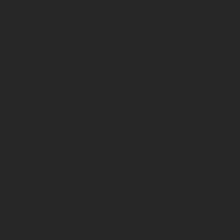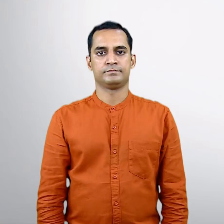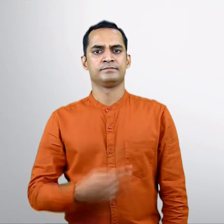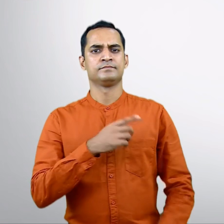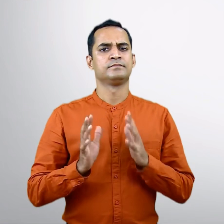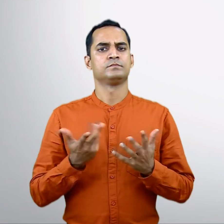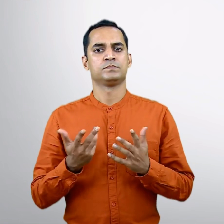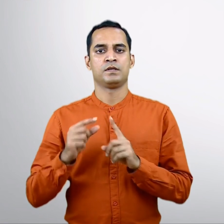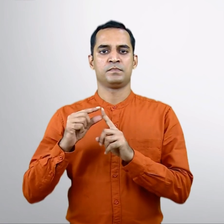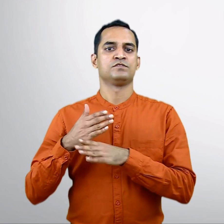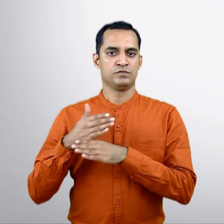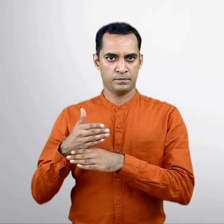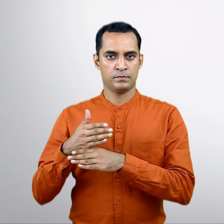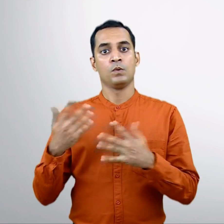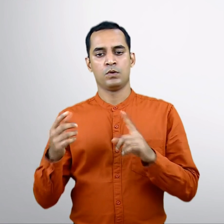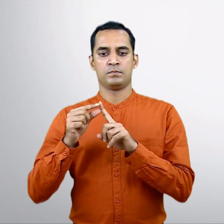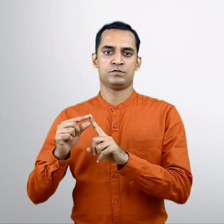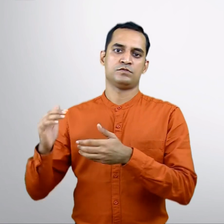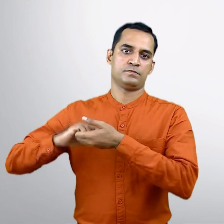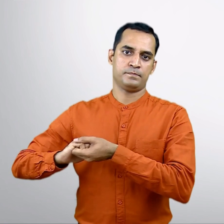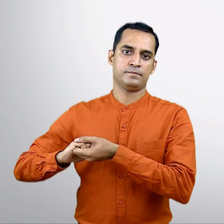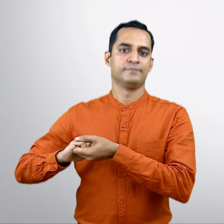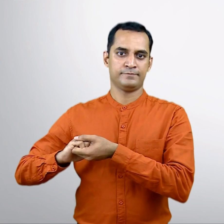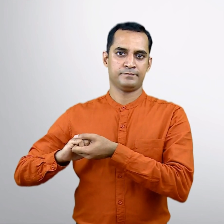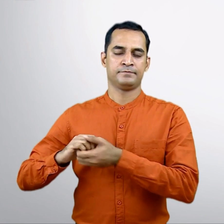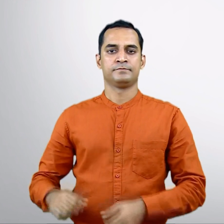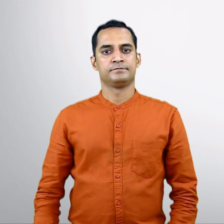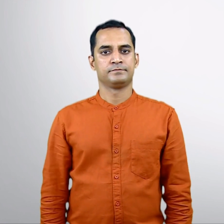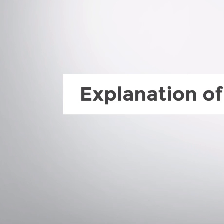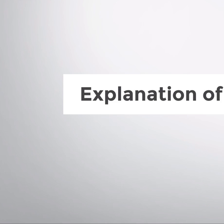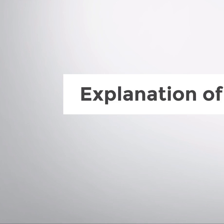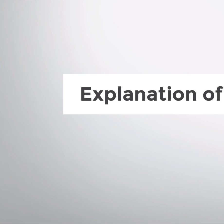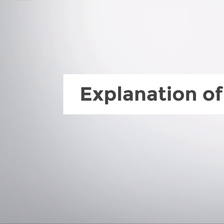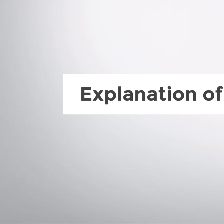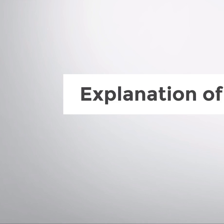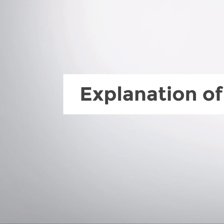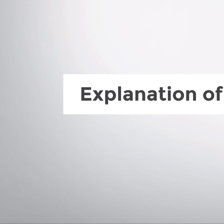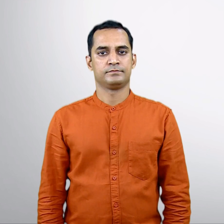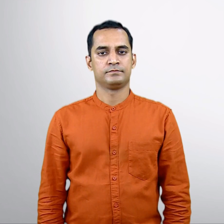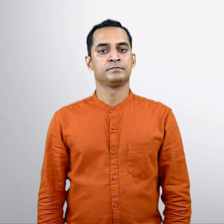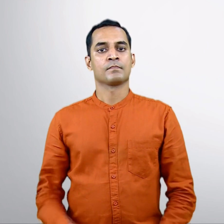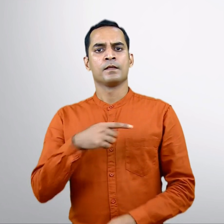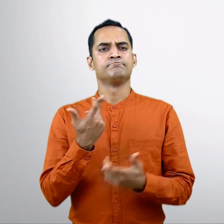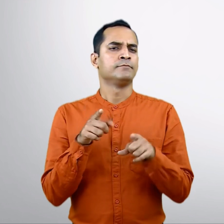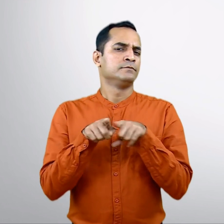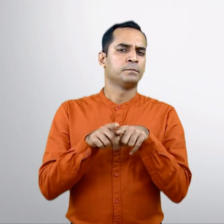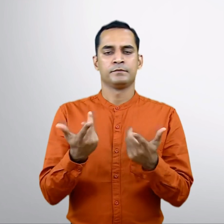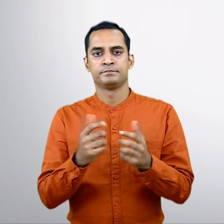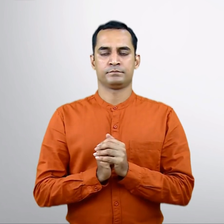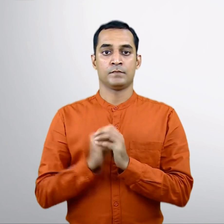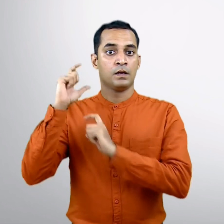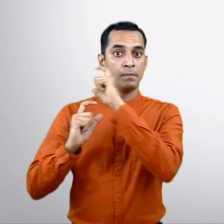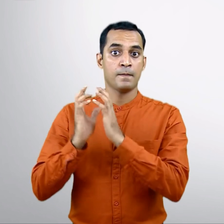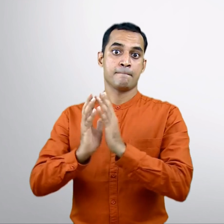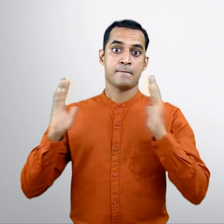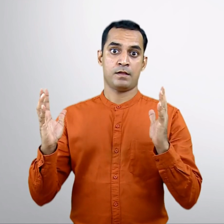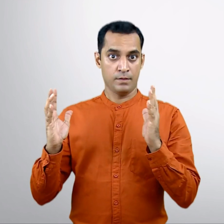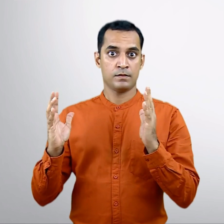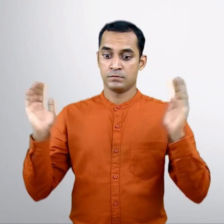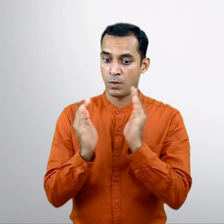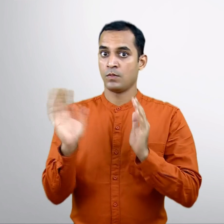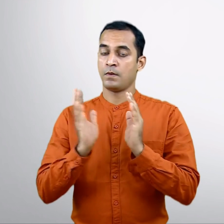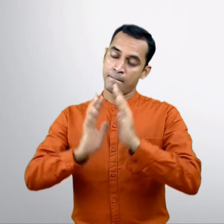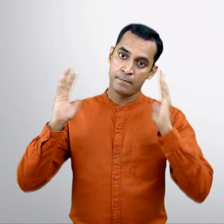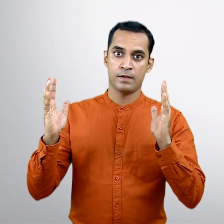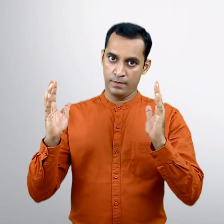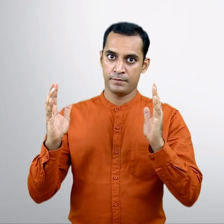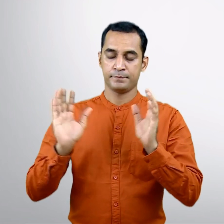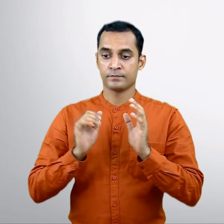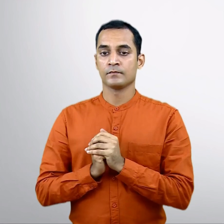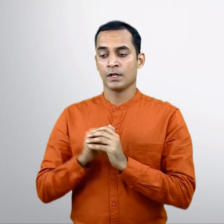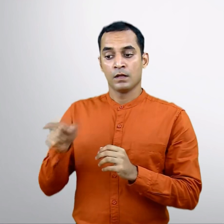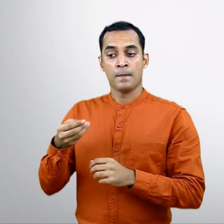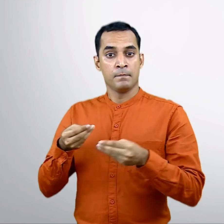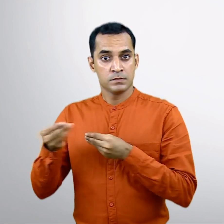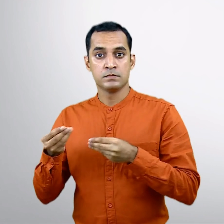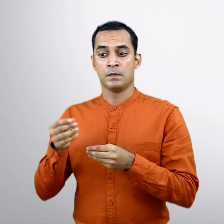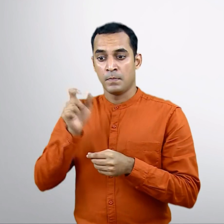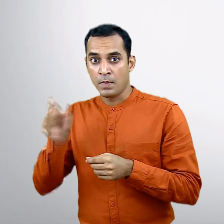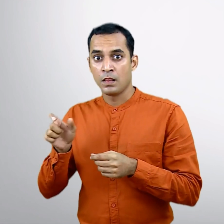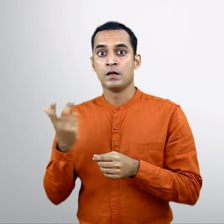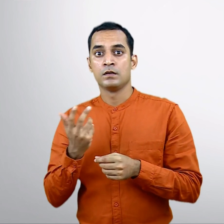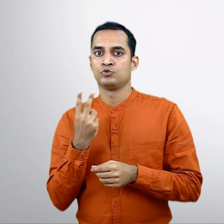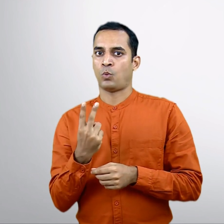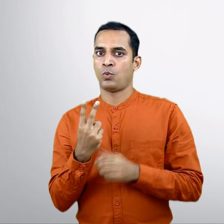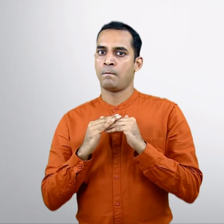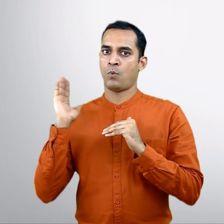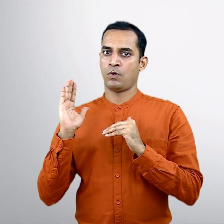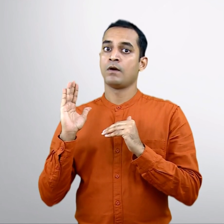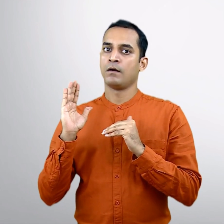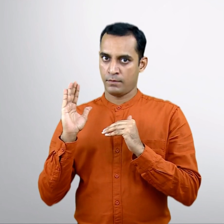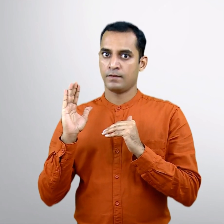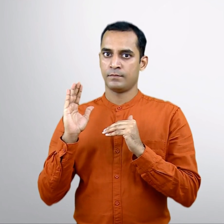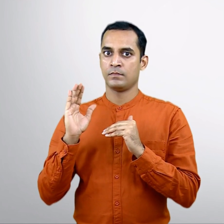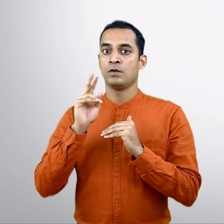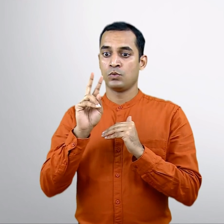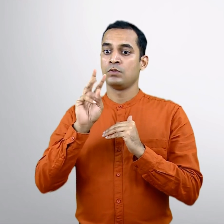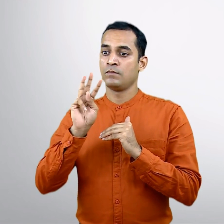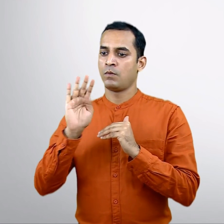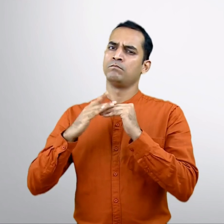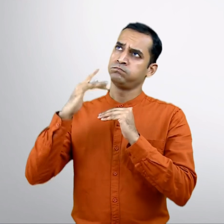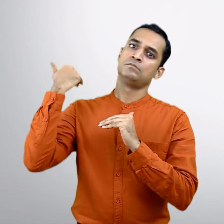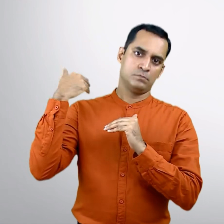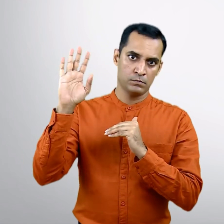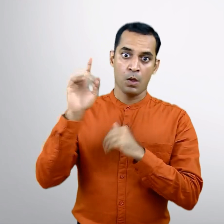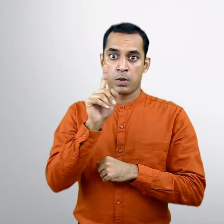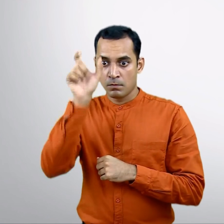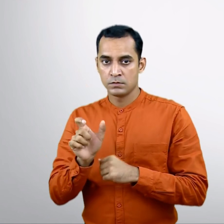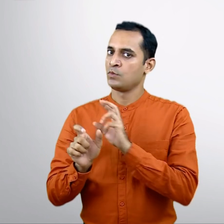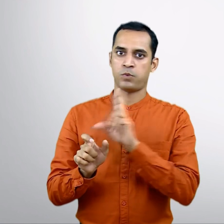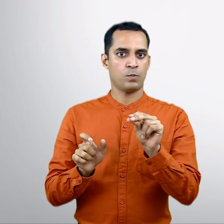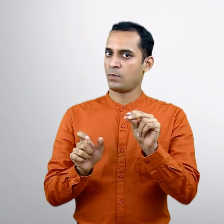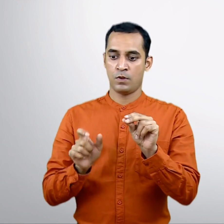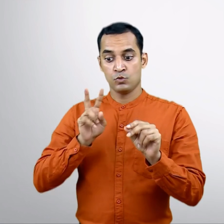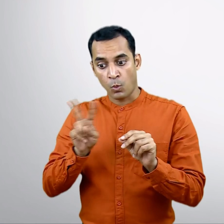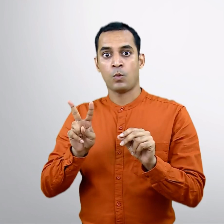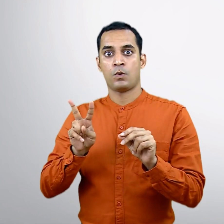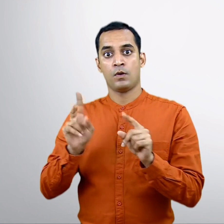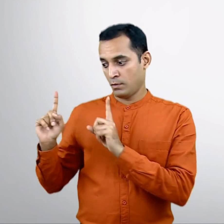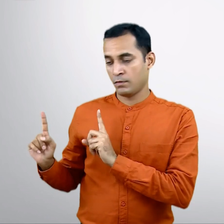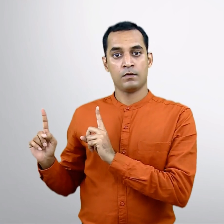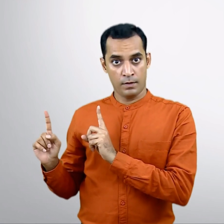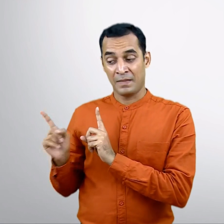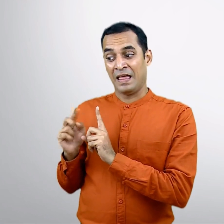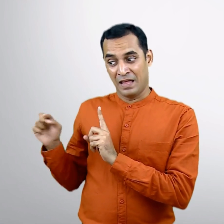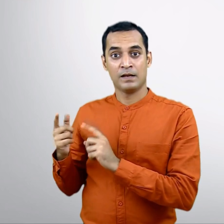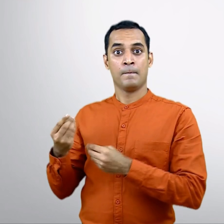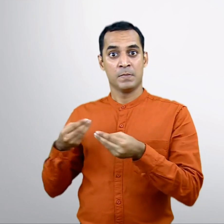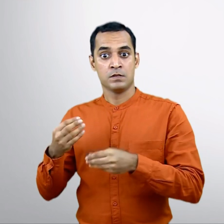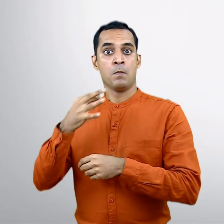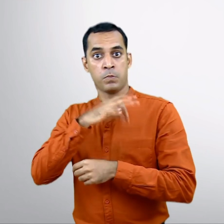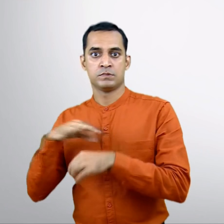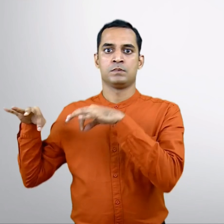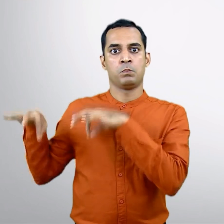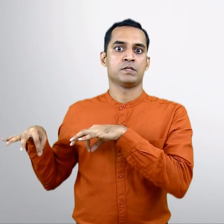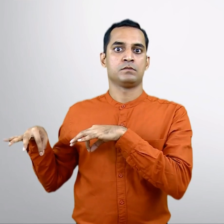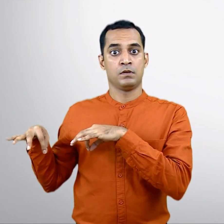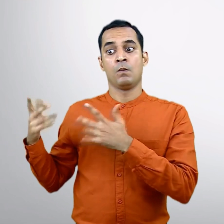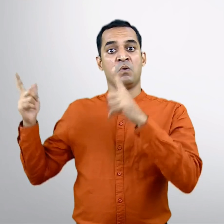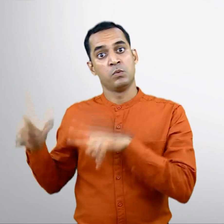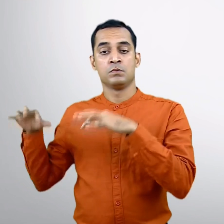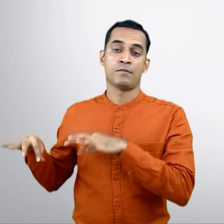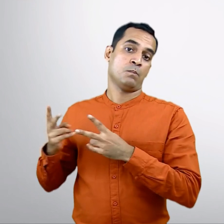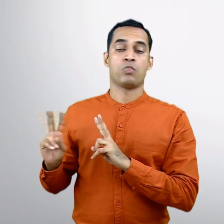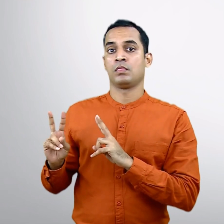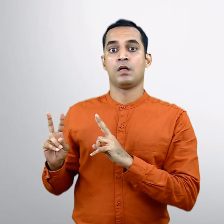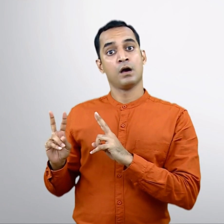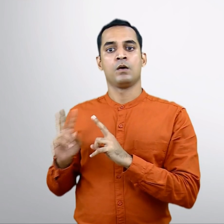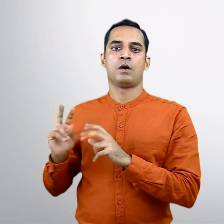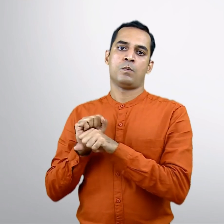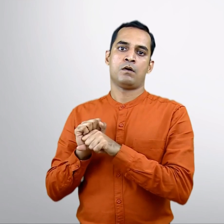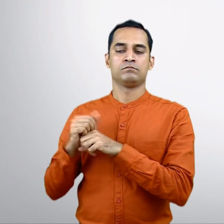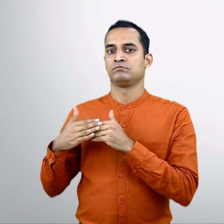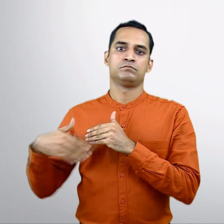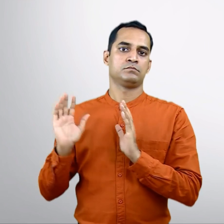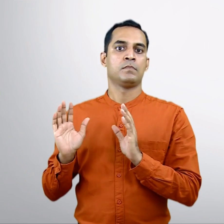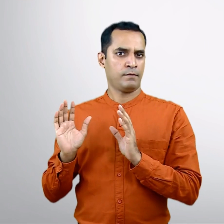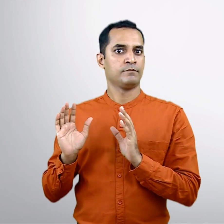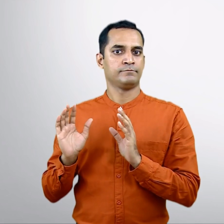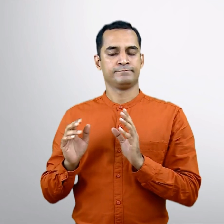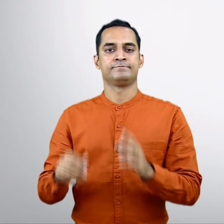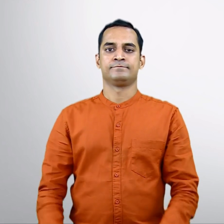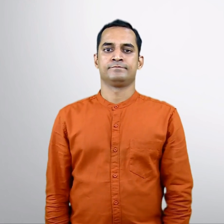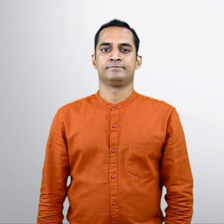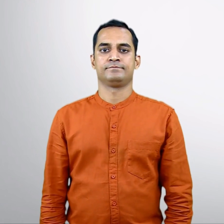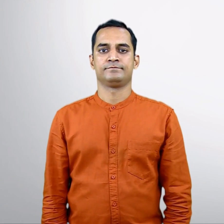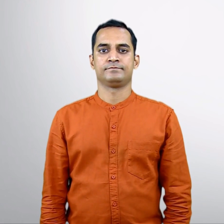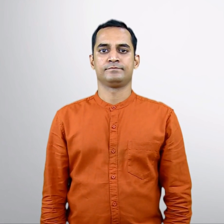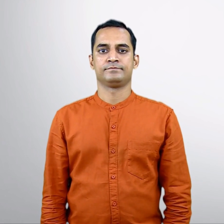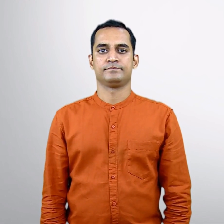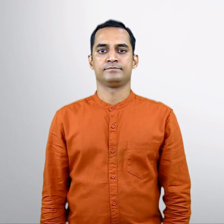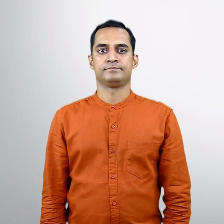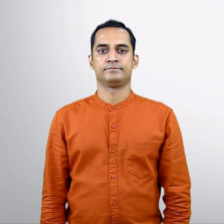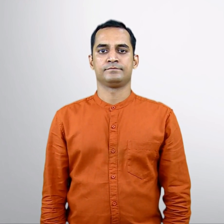Partnership Firm